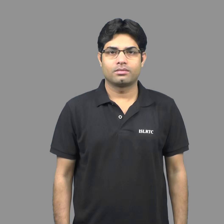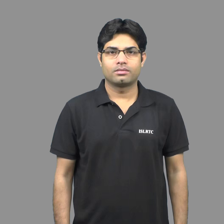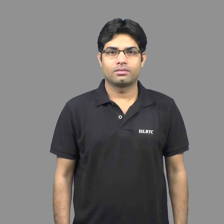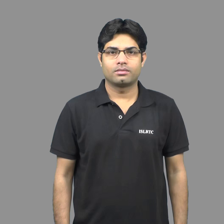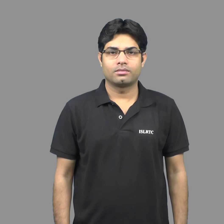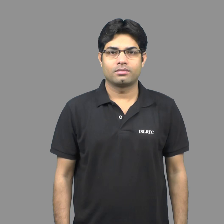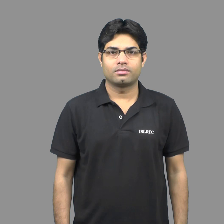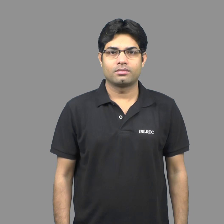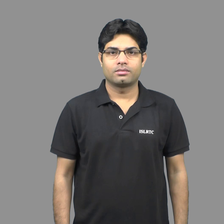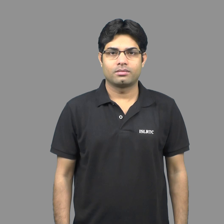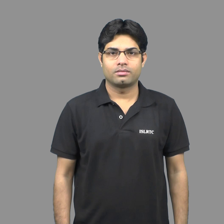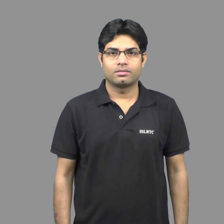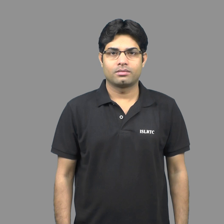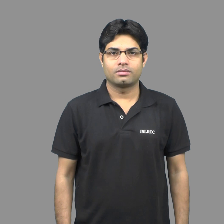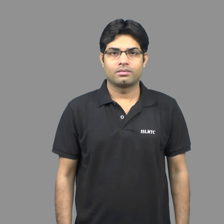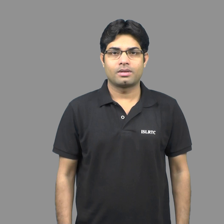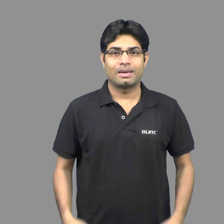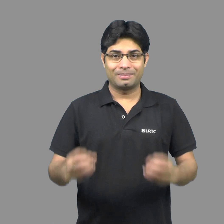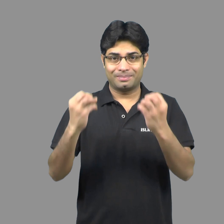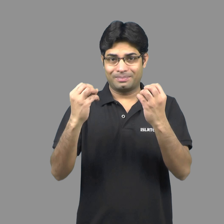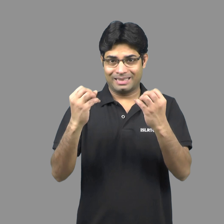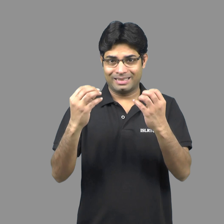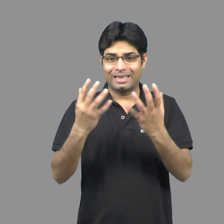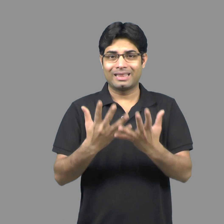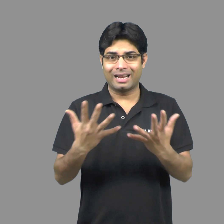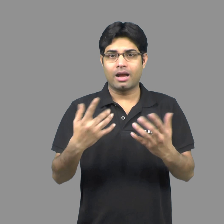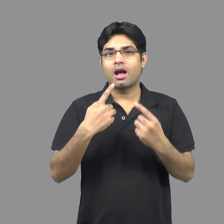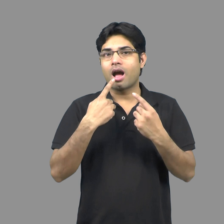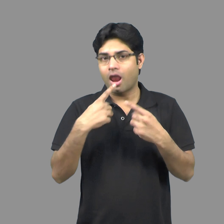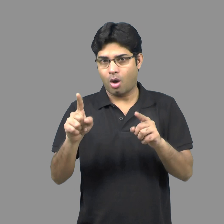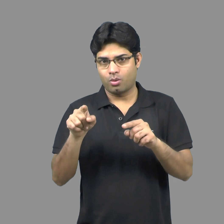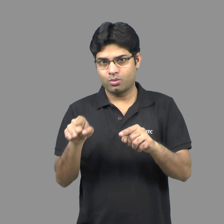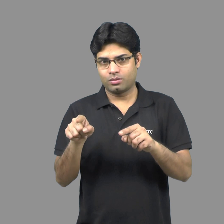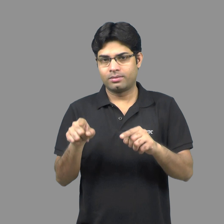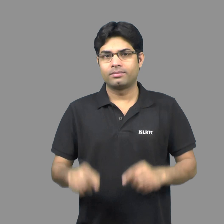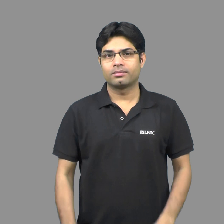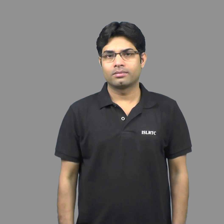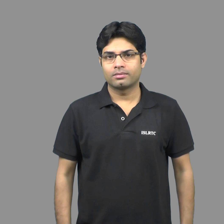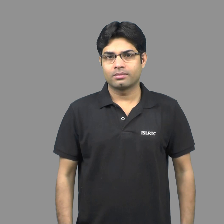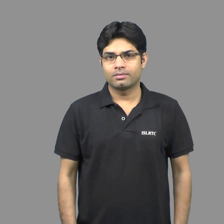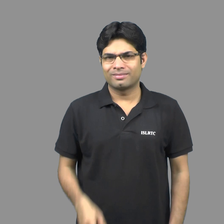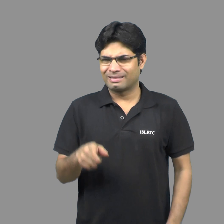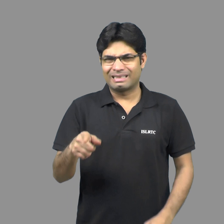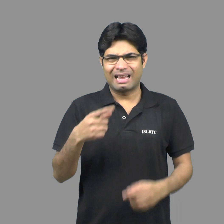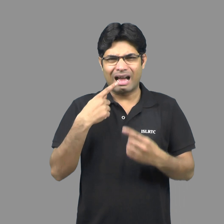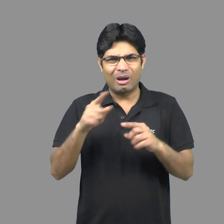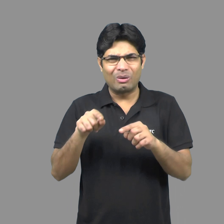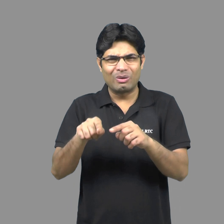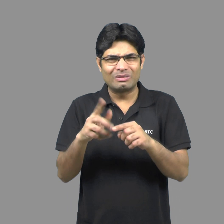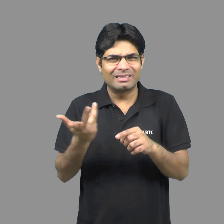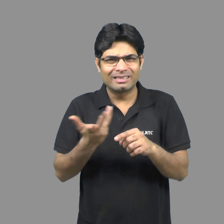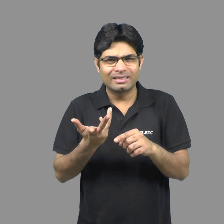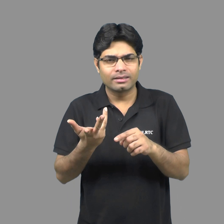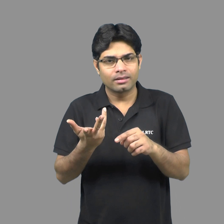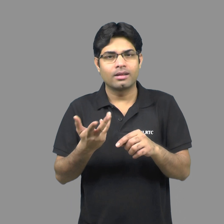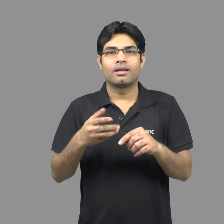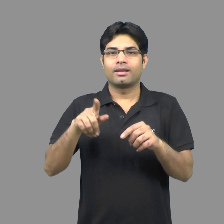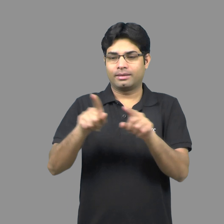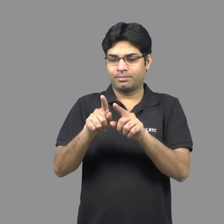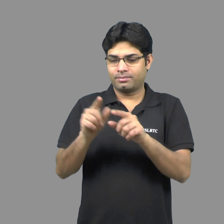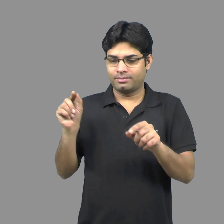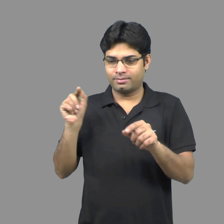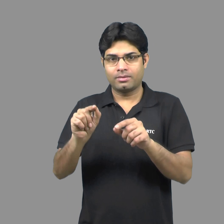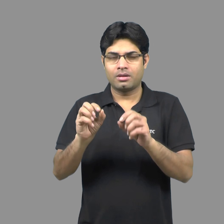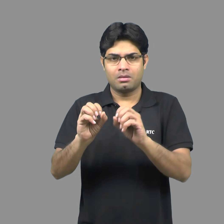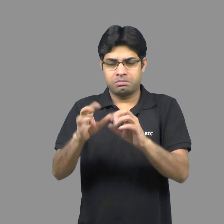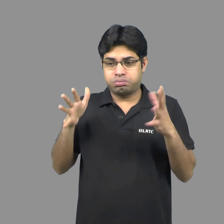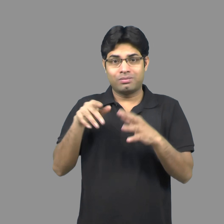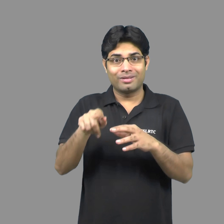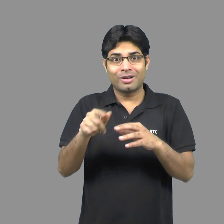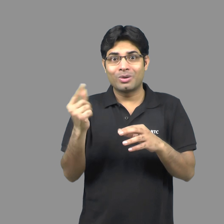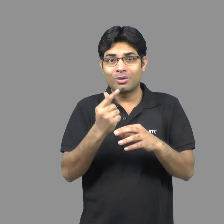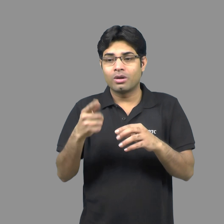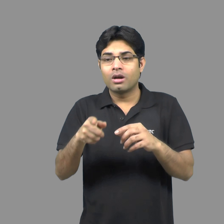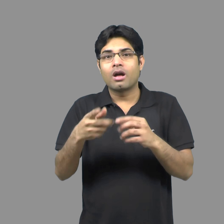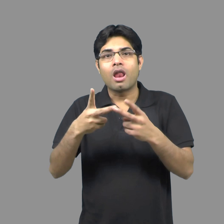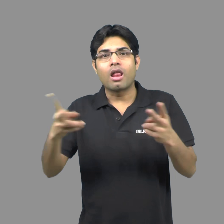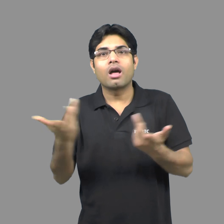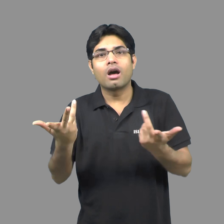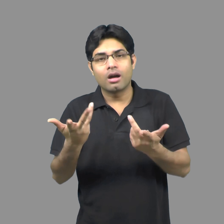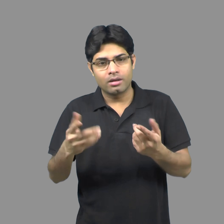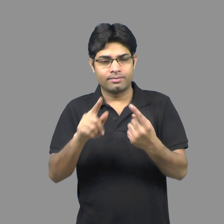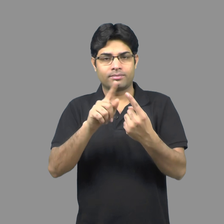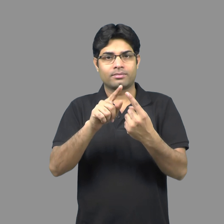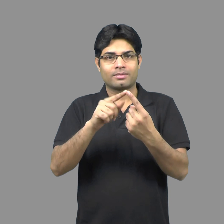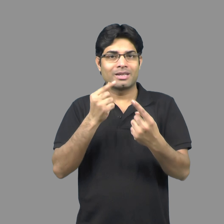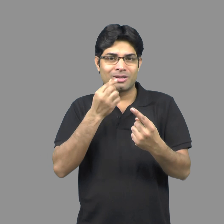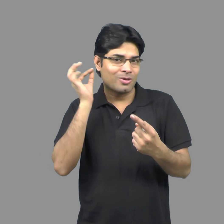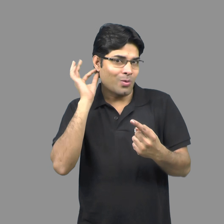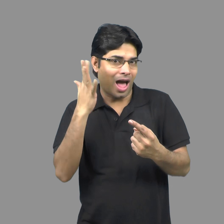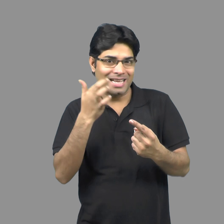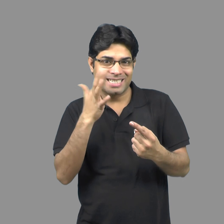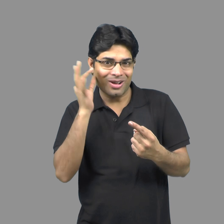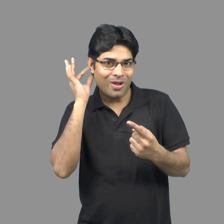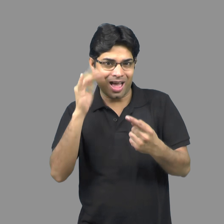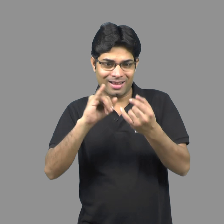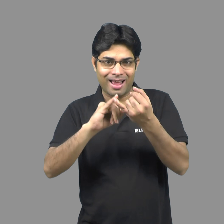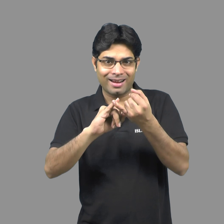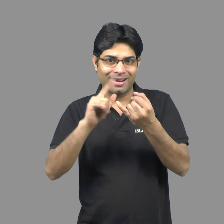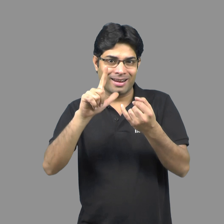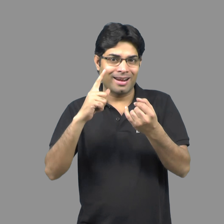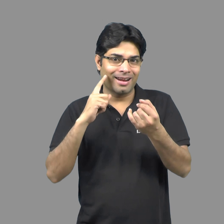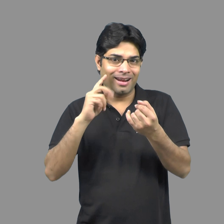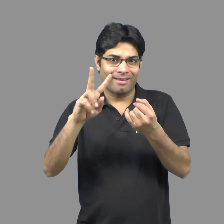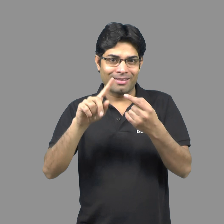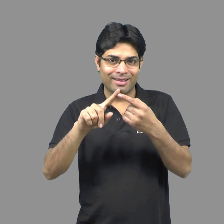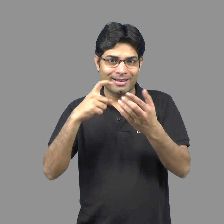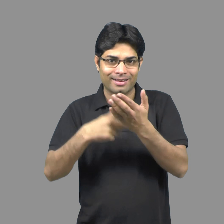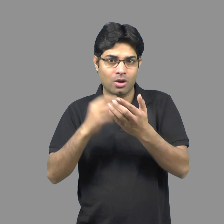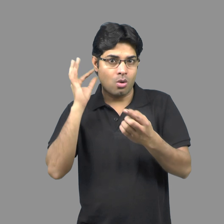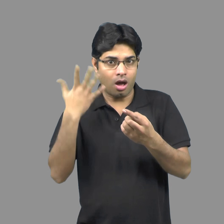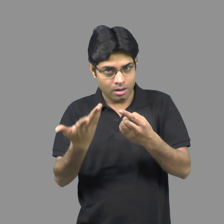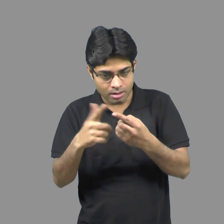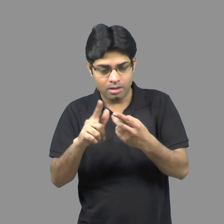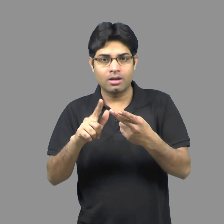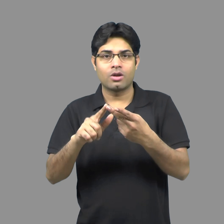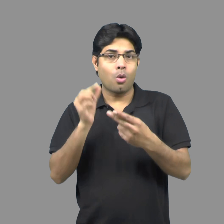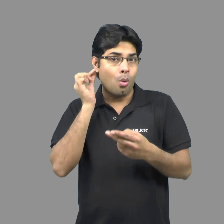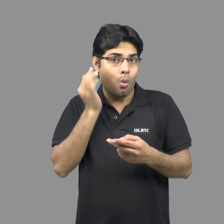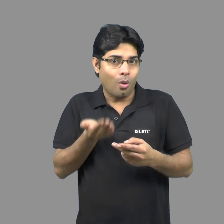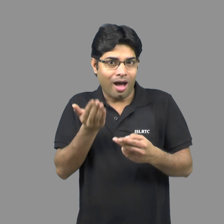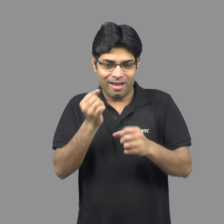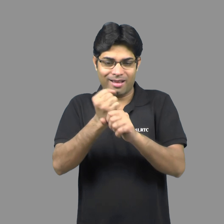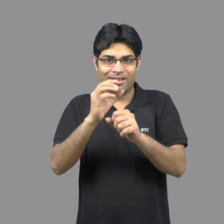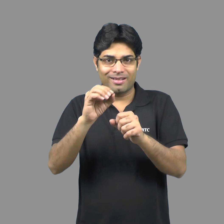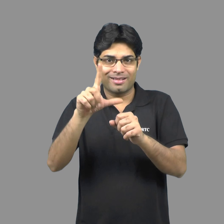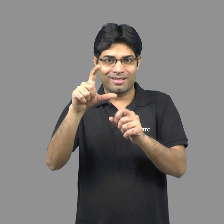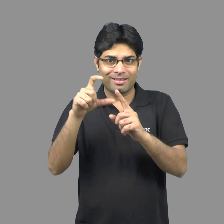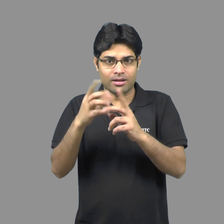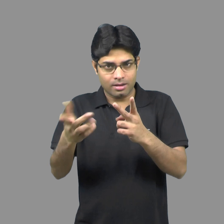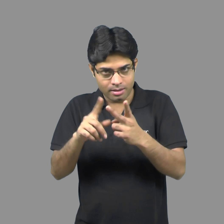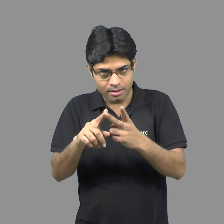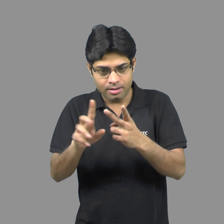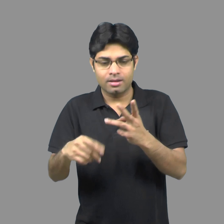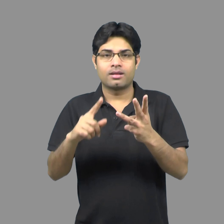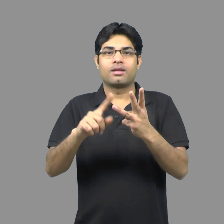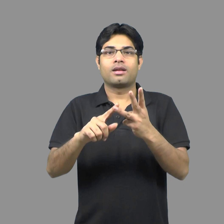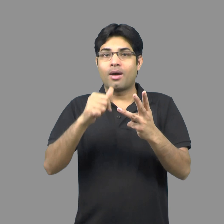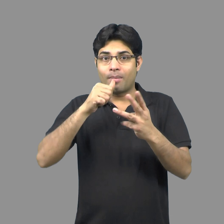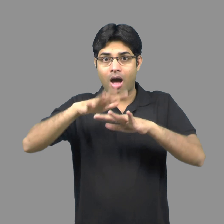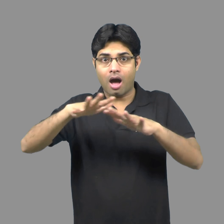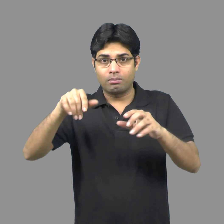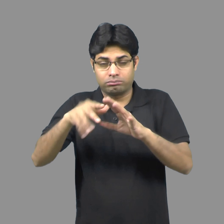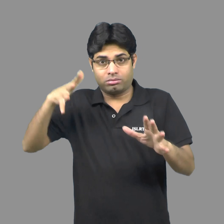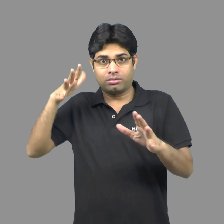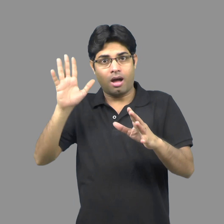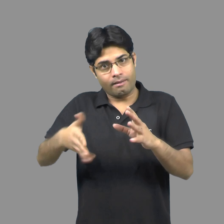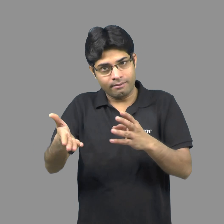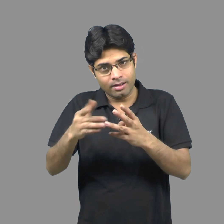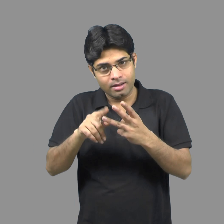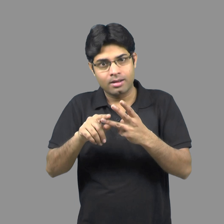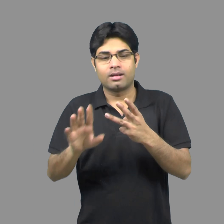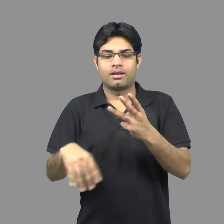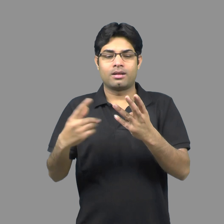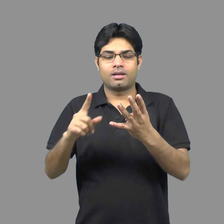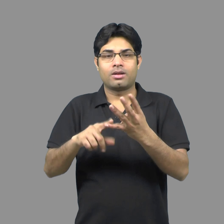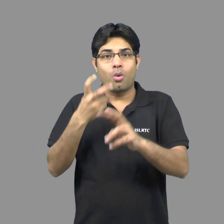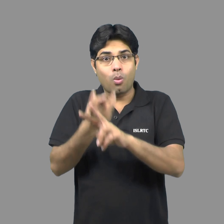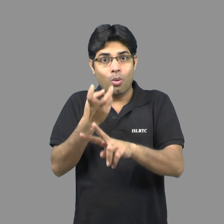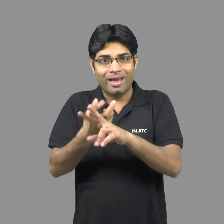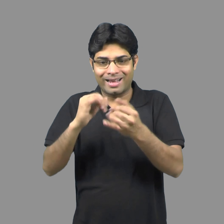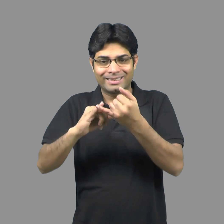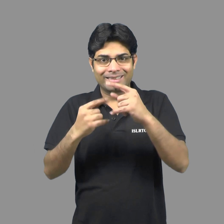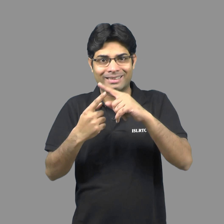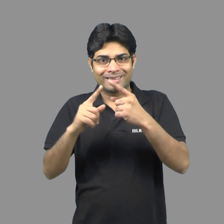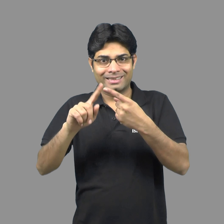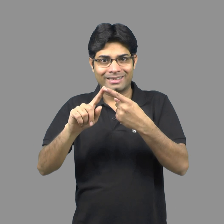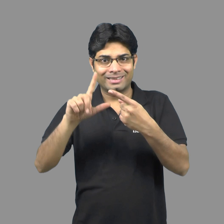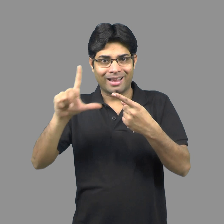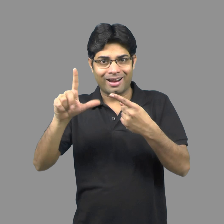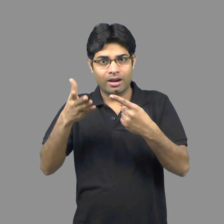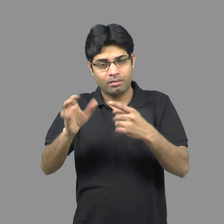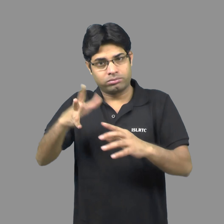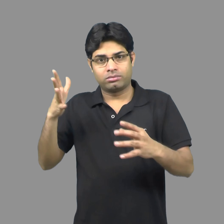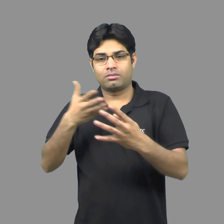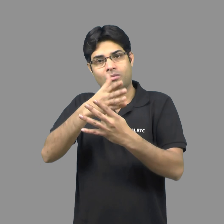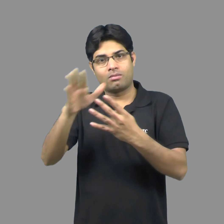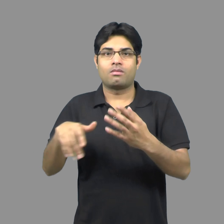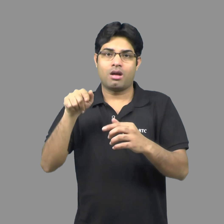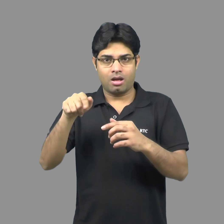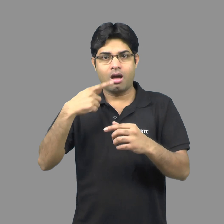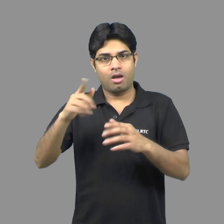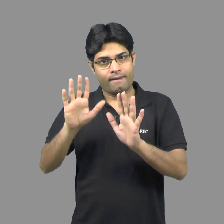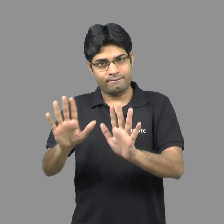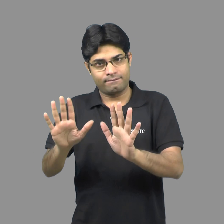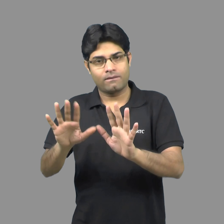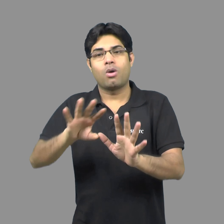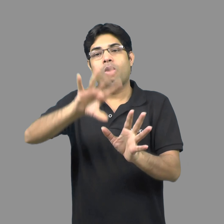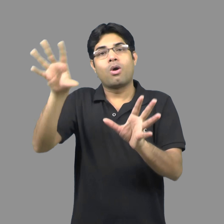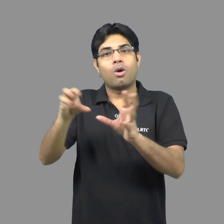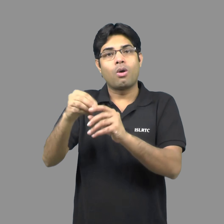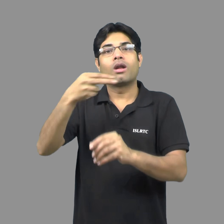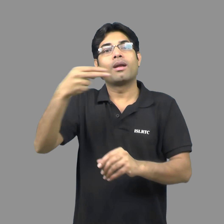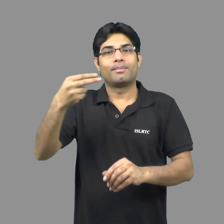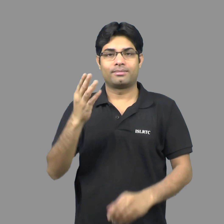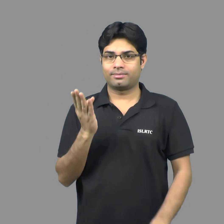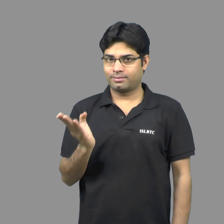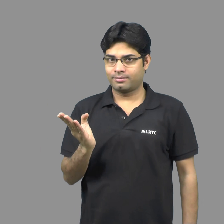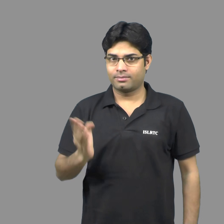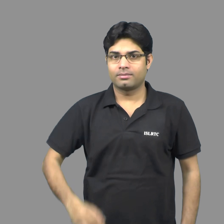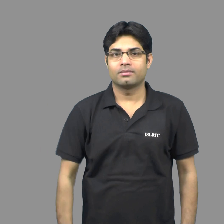Electrical Conductors